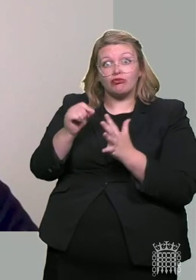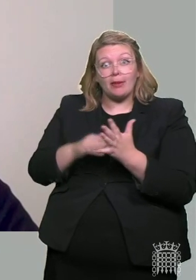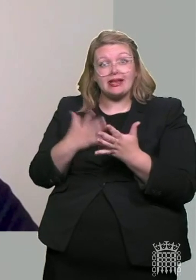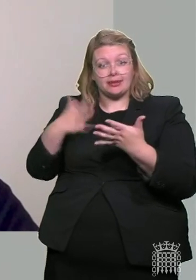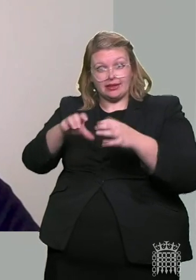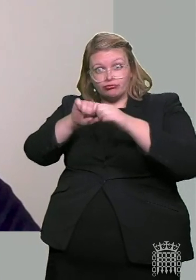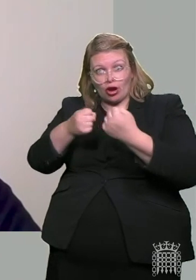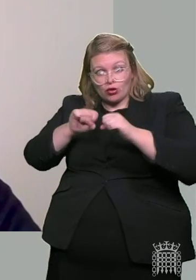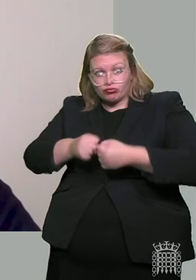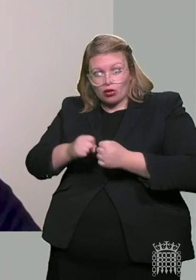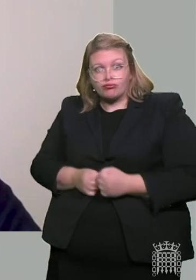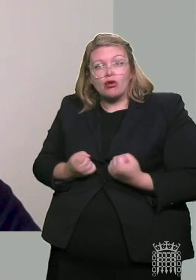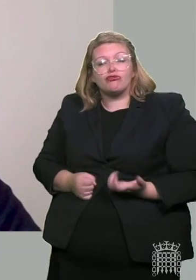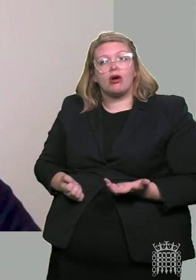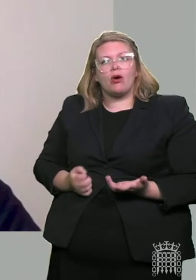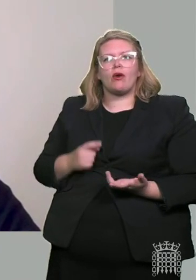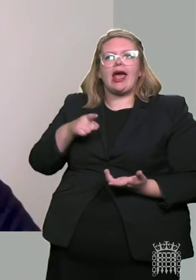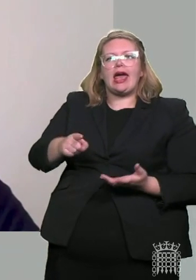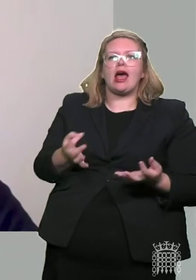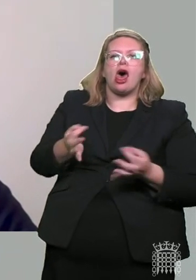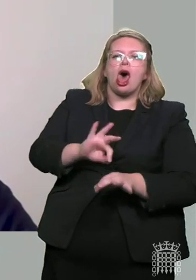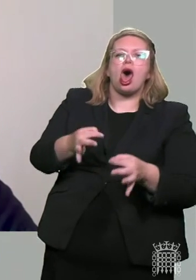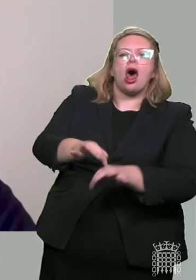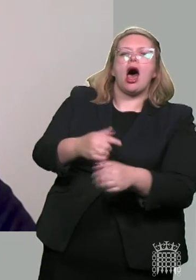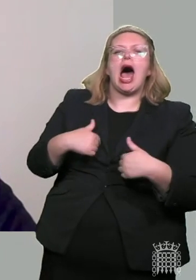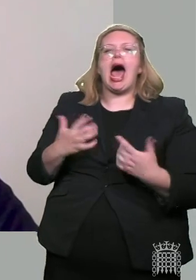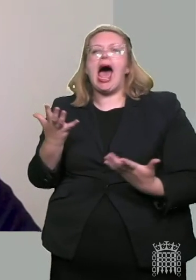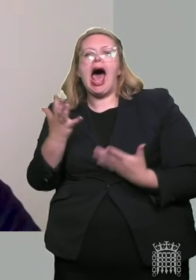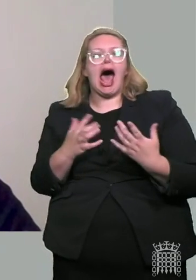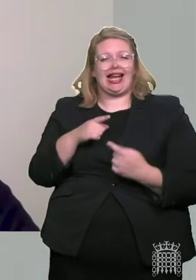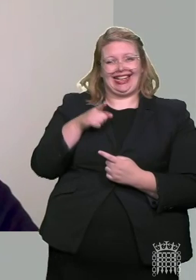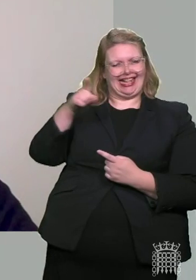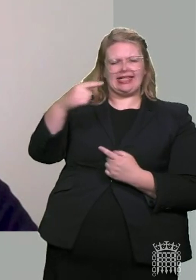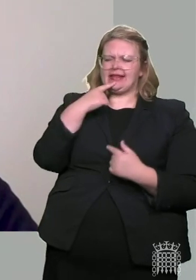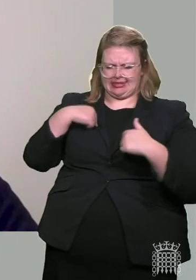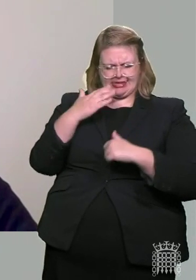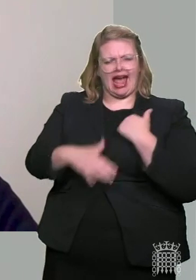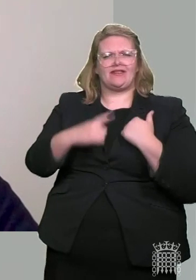At the same time, he tries to play down allegations that he said “let the bodies pile high”.